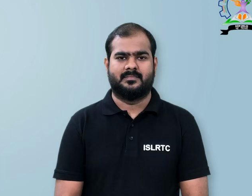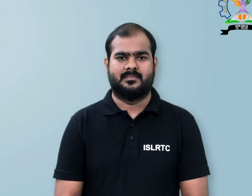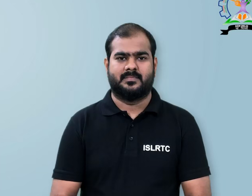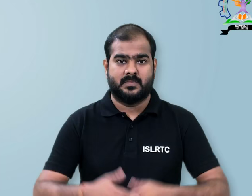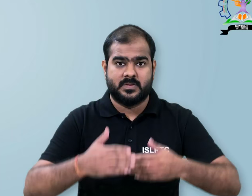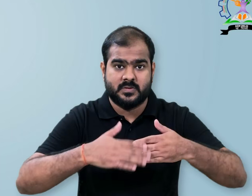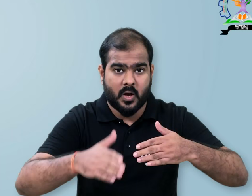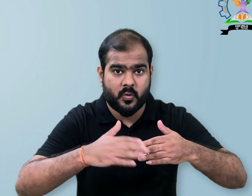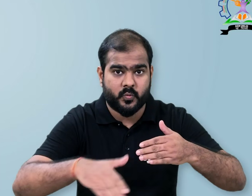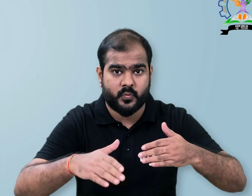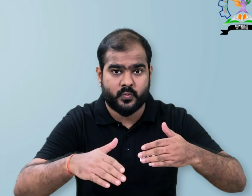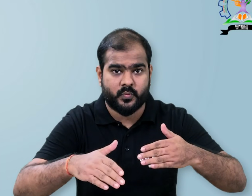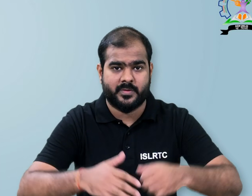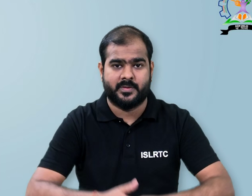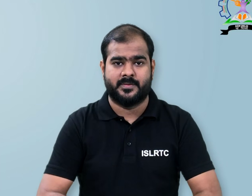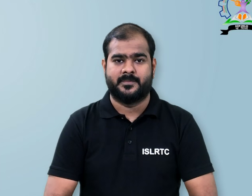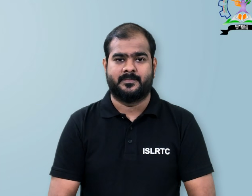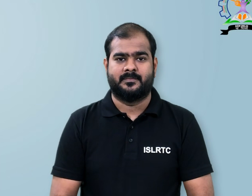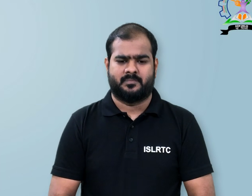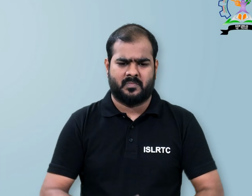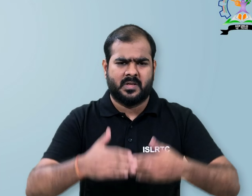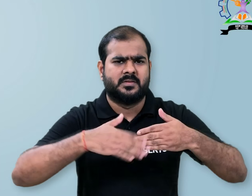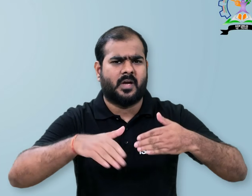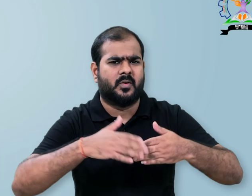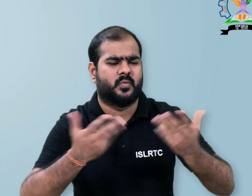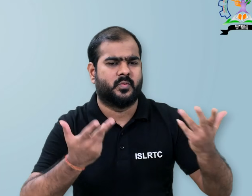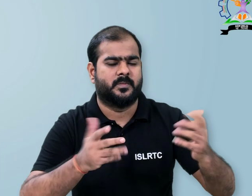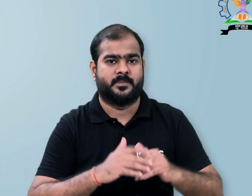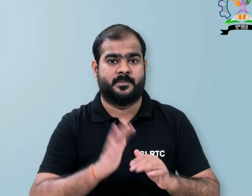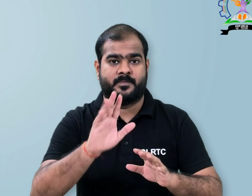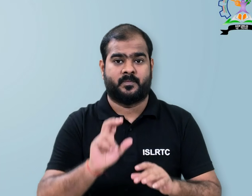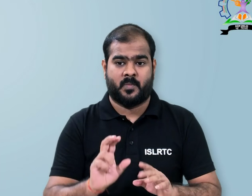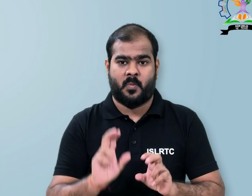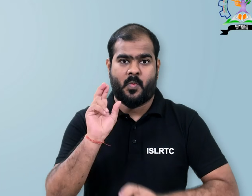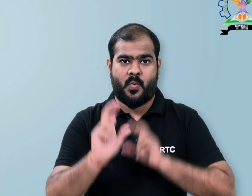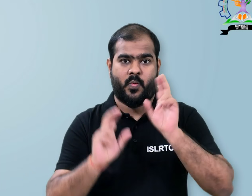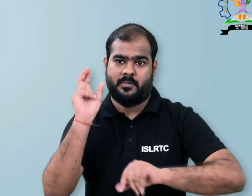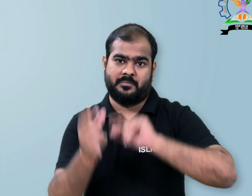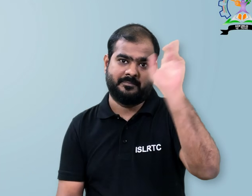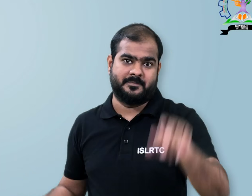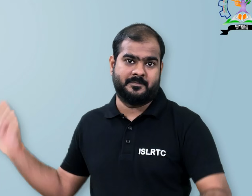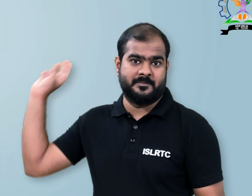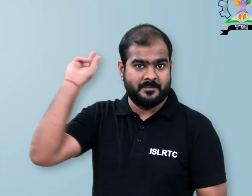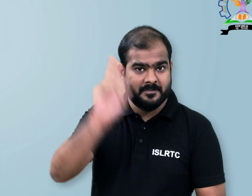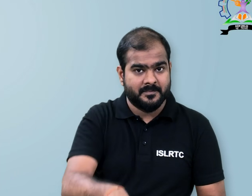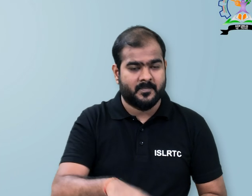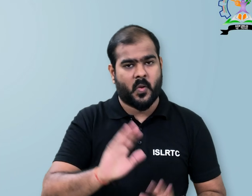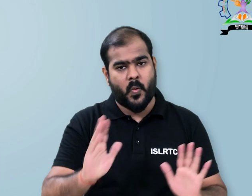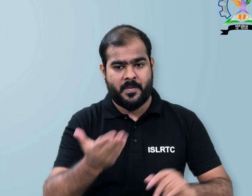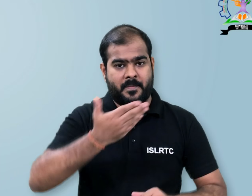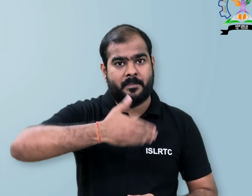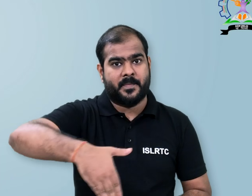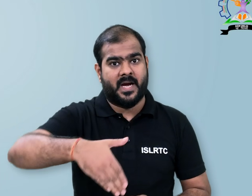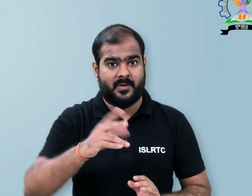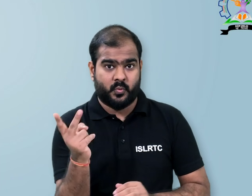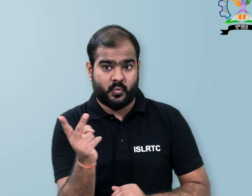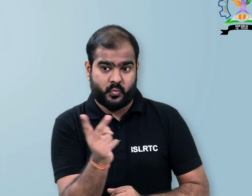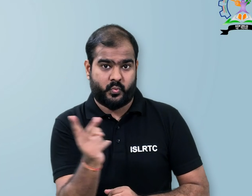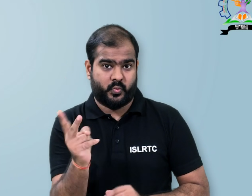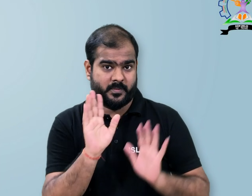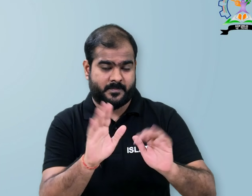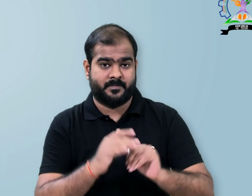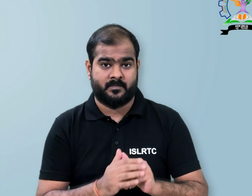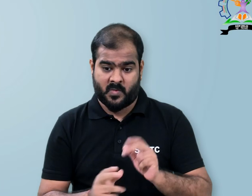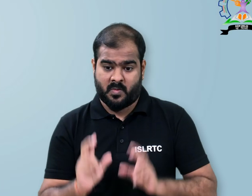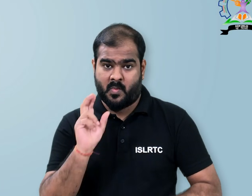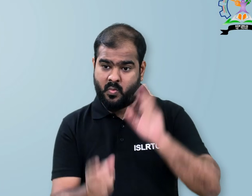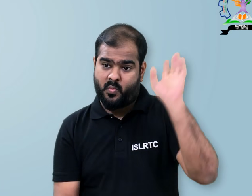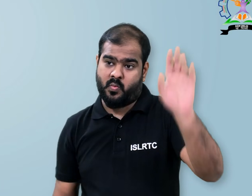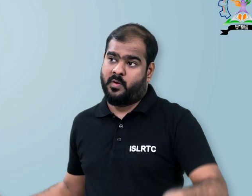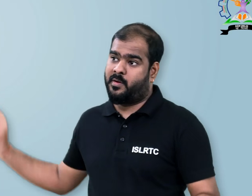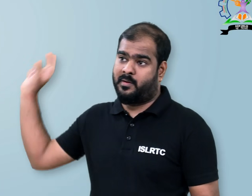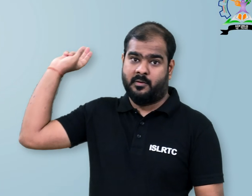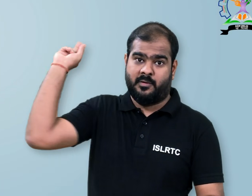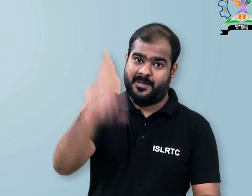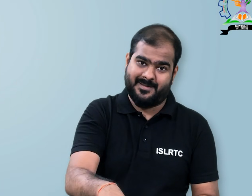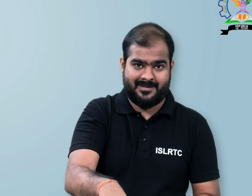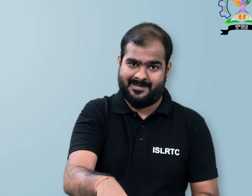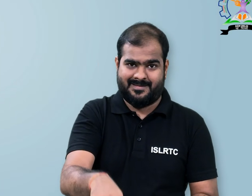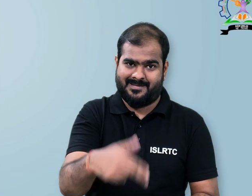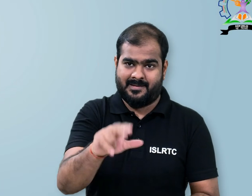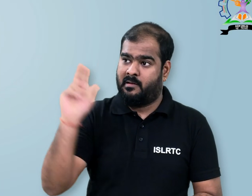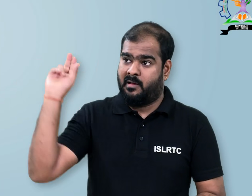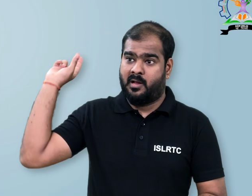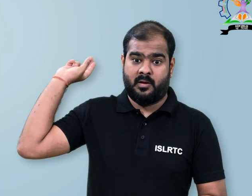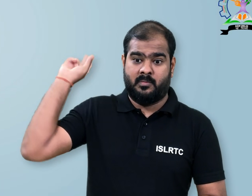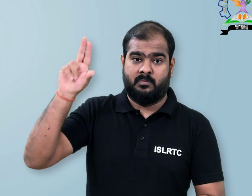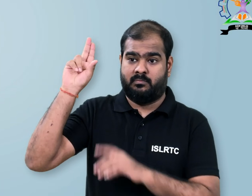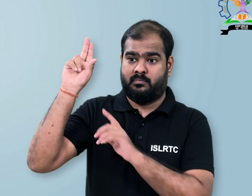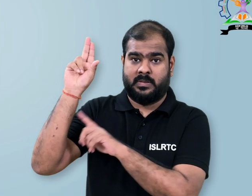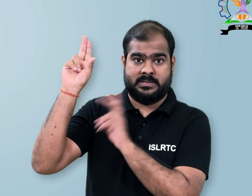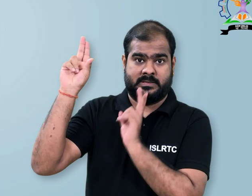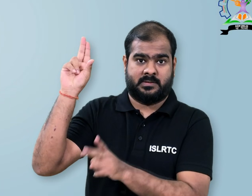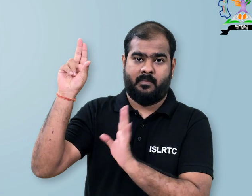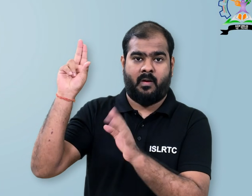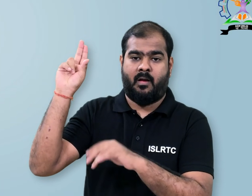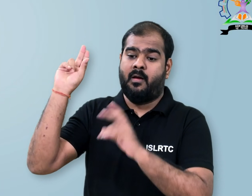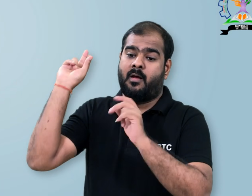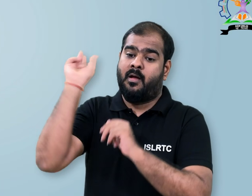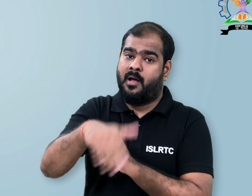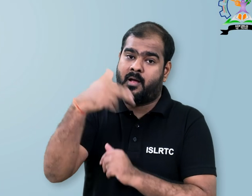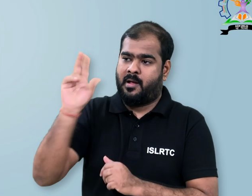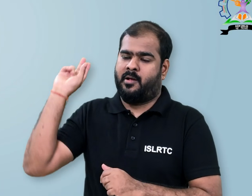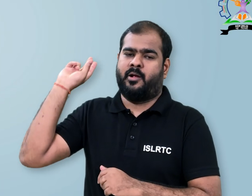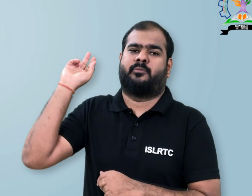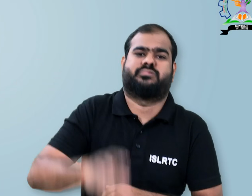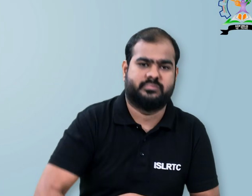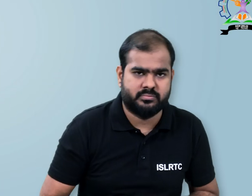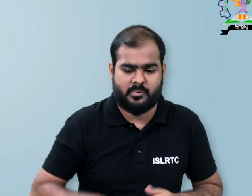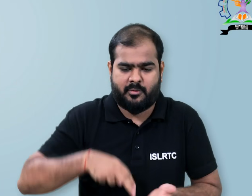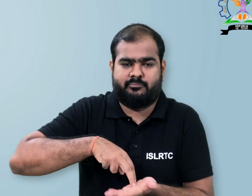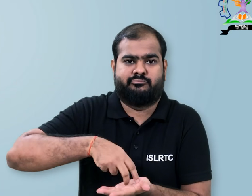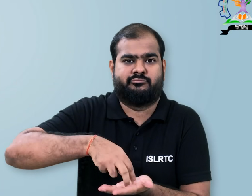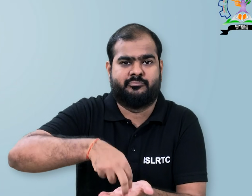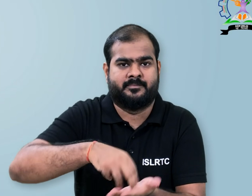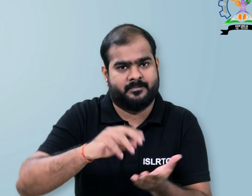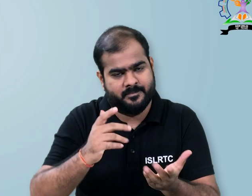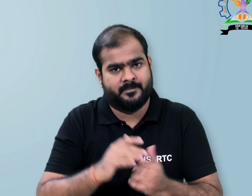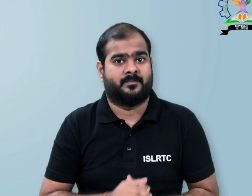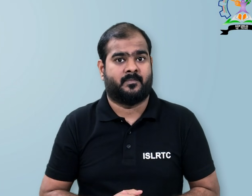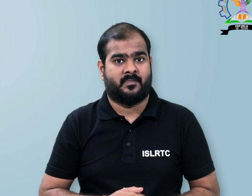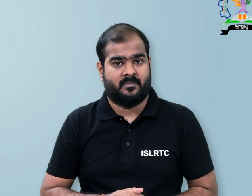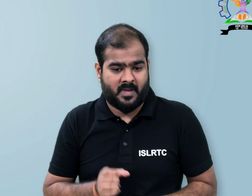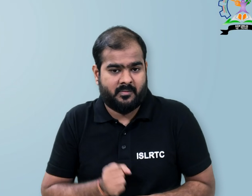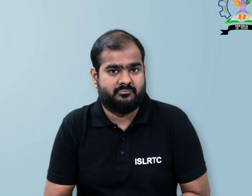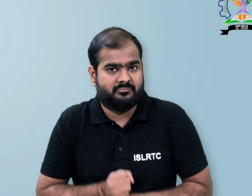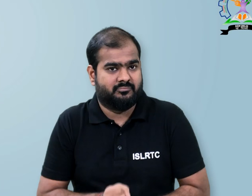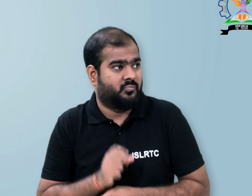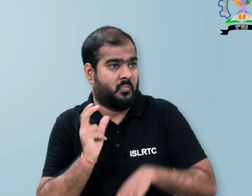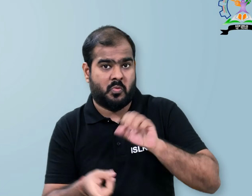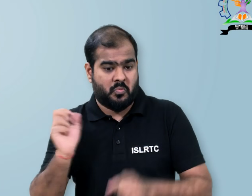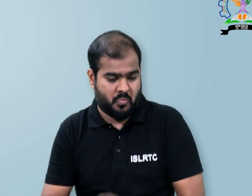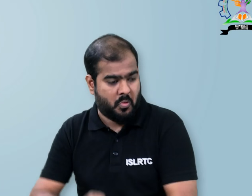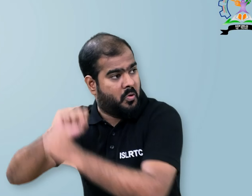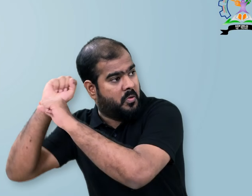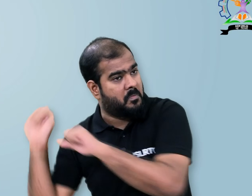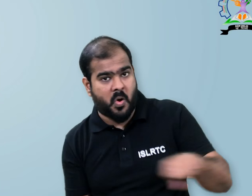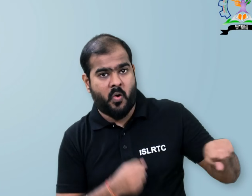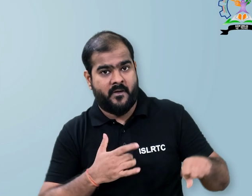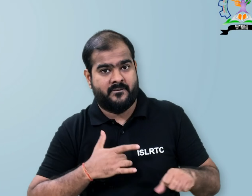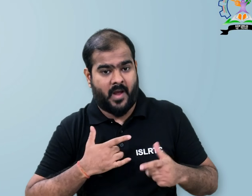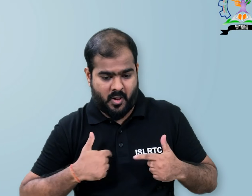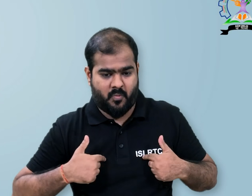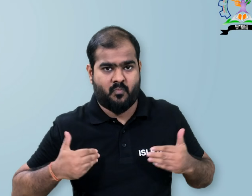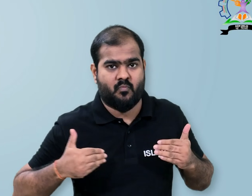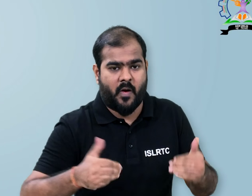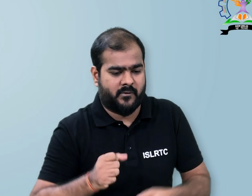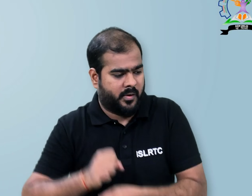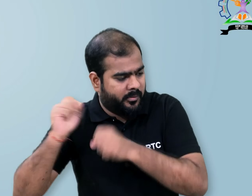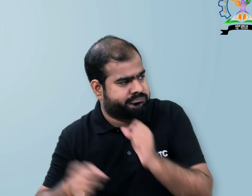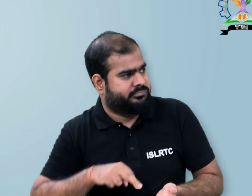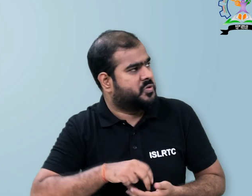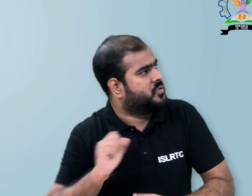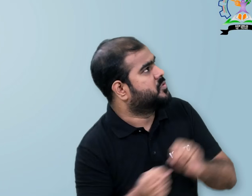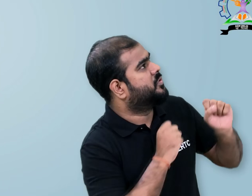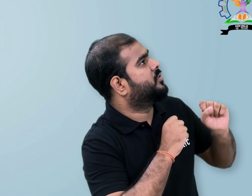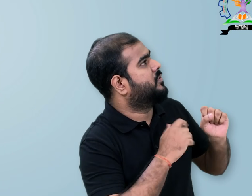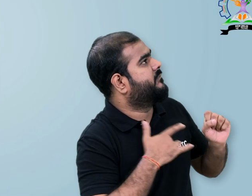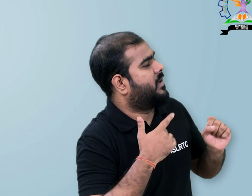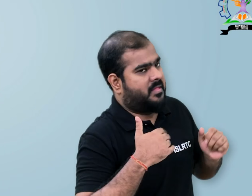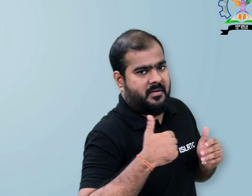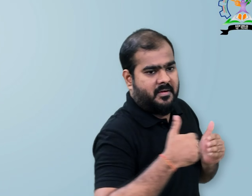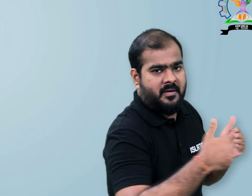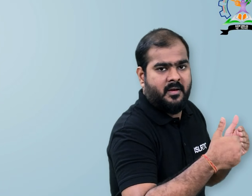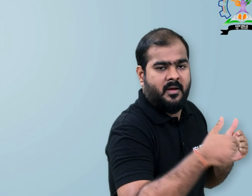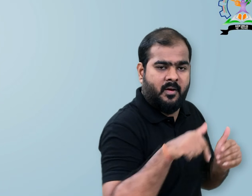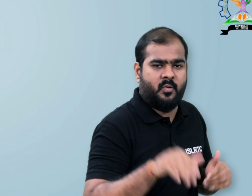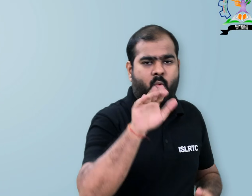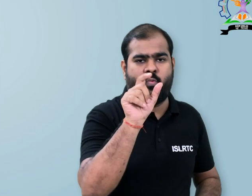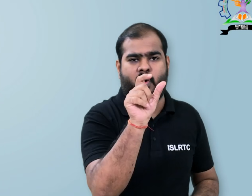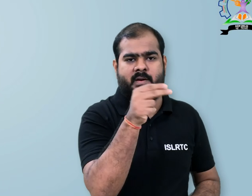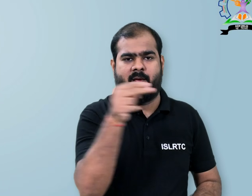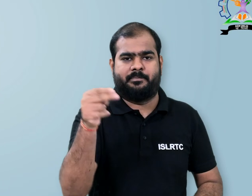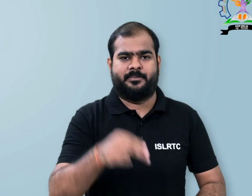Follow Through The continuation of a bowler’s or batsman’s movement after delivering or striking the ball.